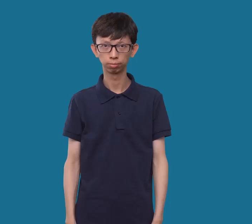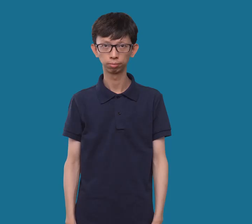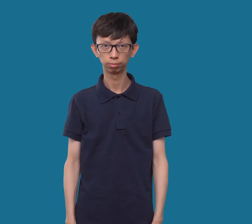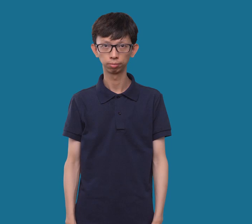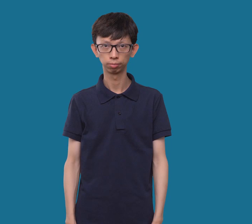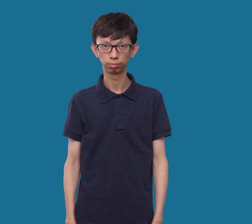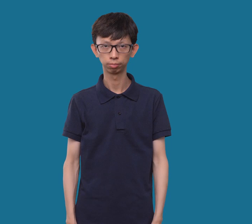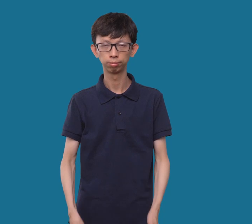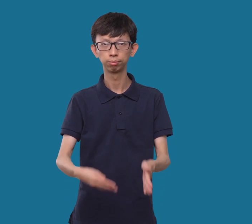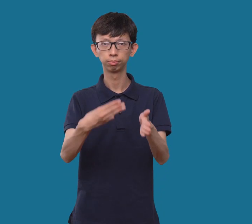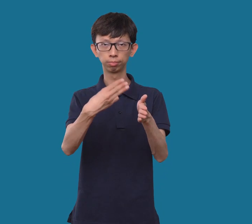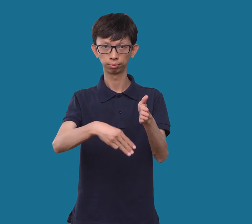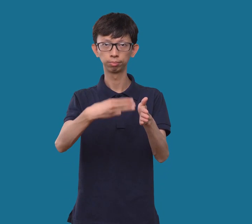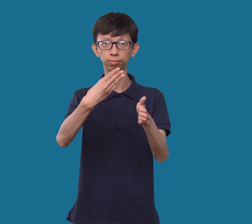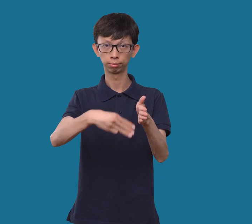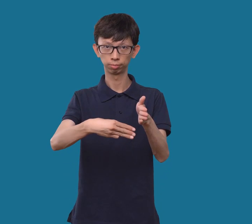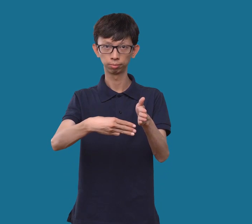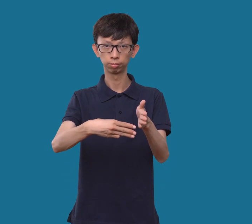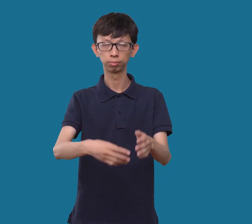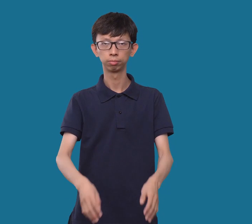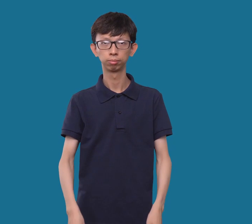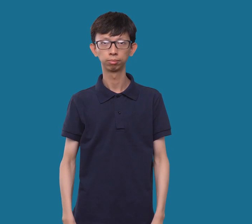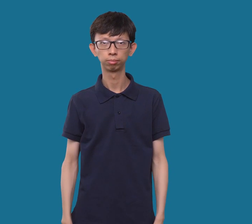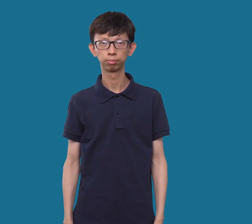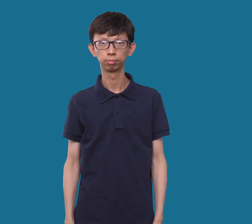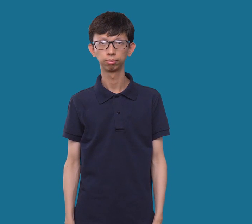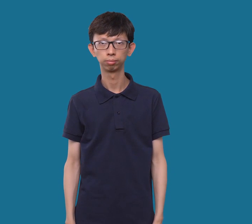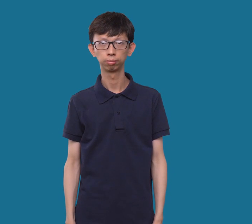miêu tả